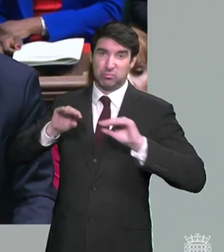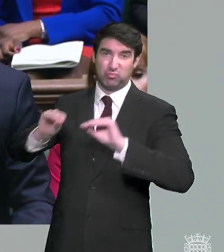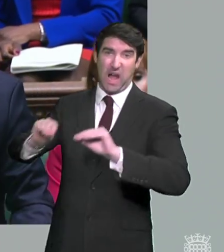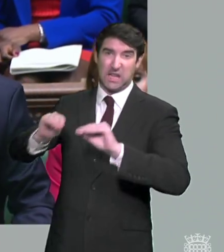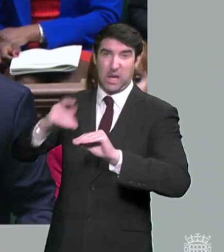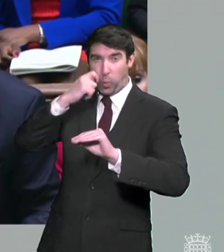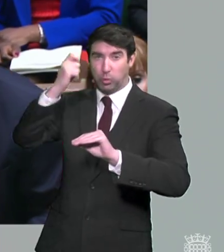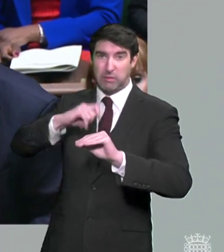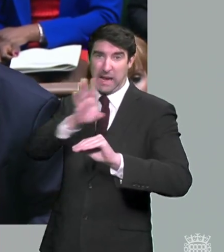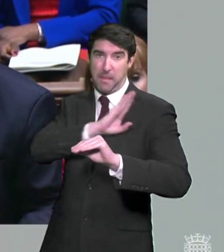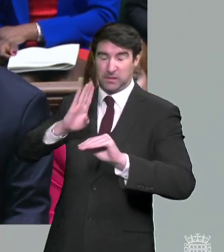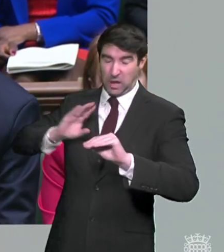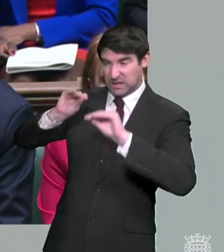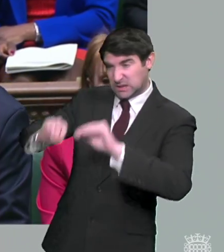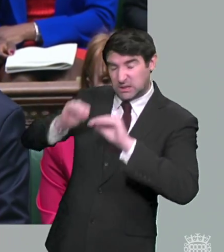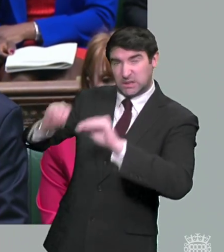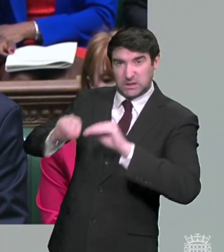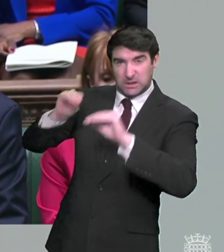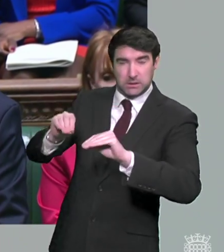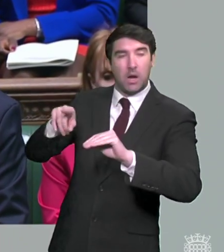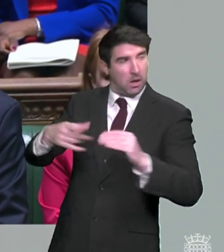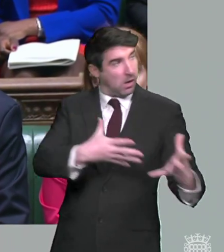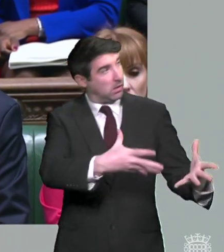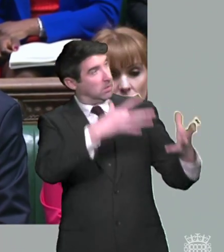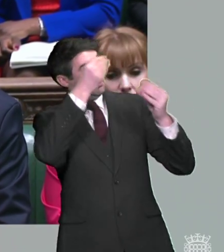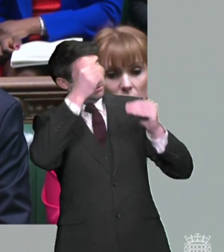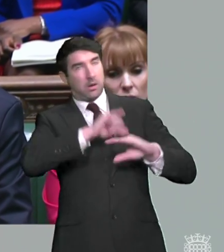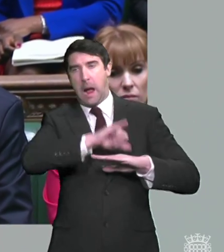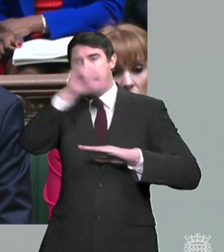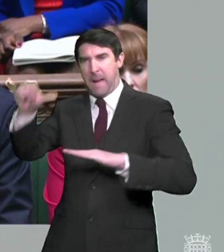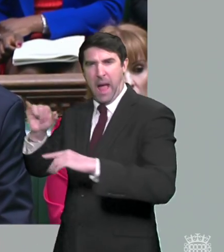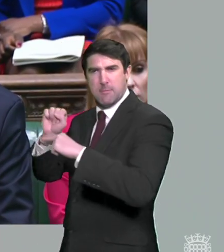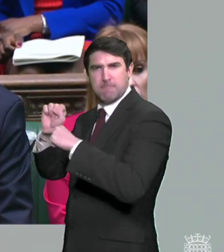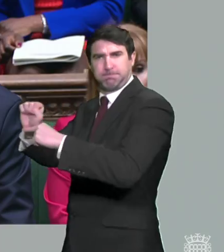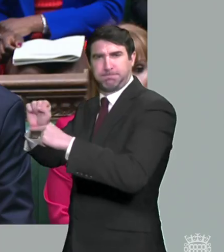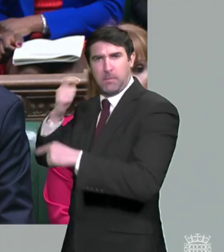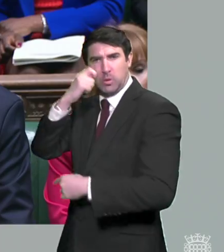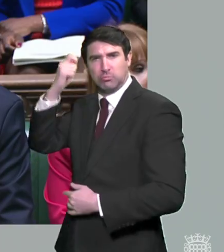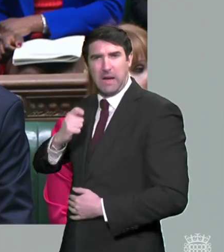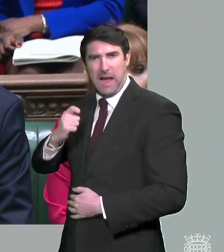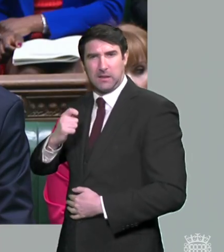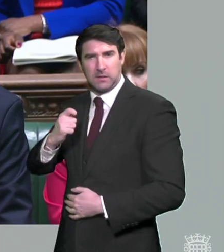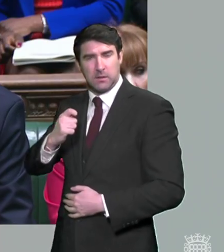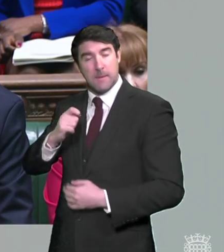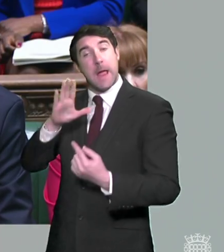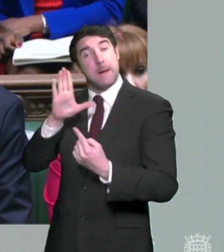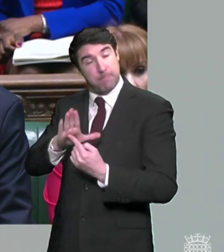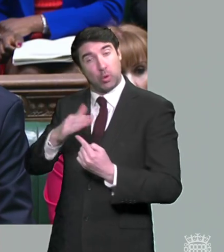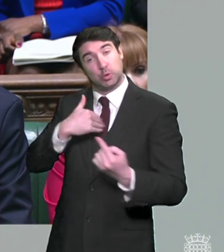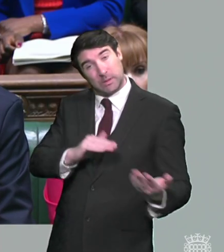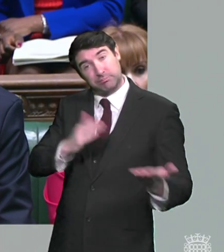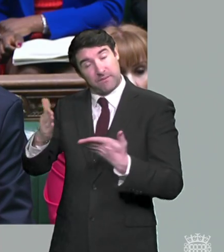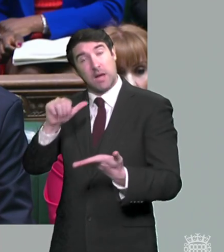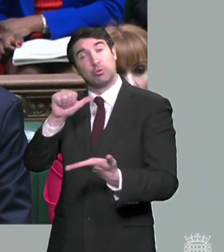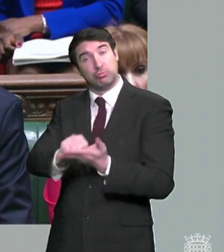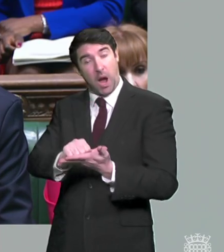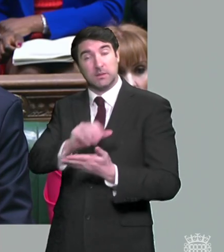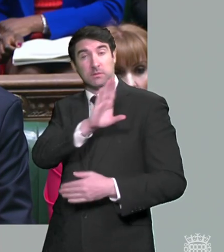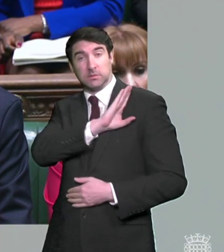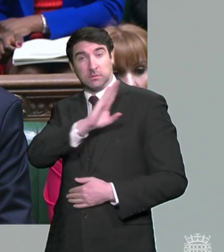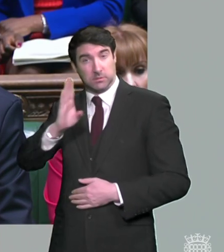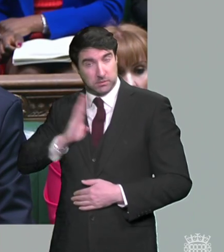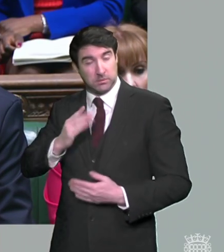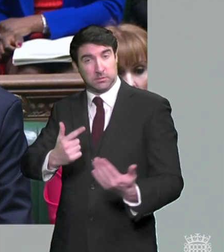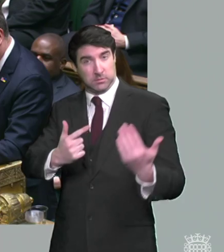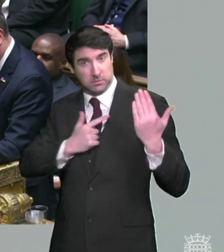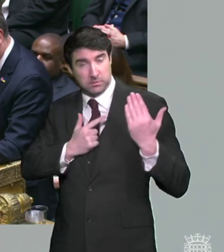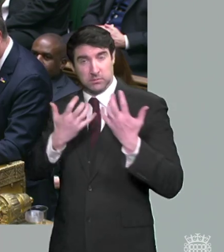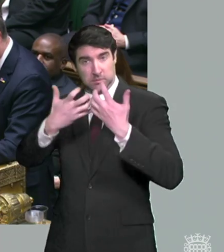We all support this work and the UK’s role in the international drive to ensure that Ukraine has the weapons and the technology required to defend herself.